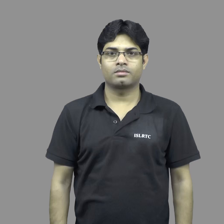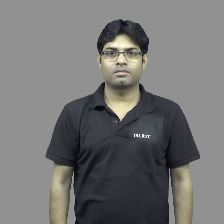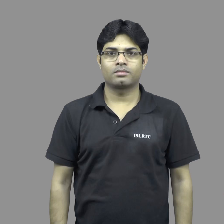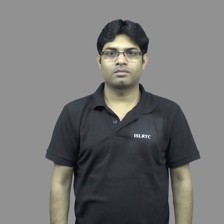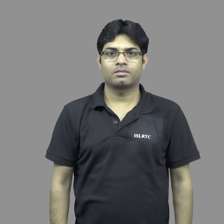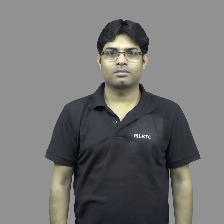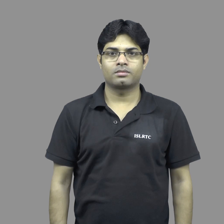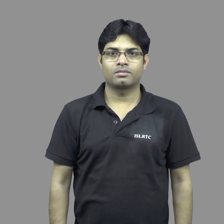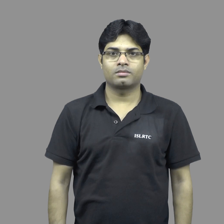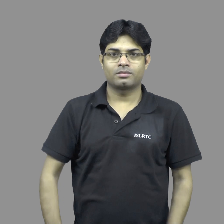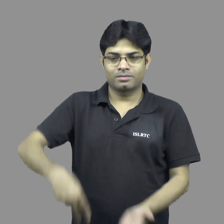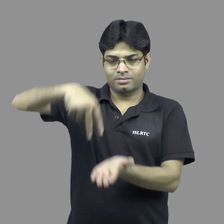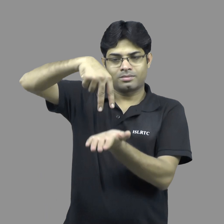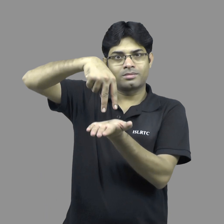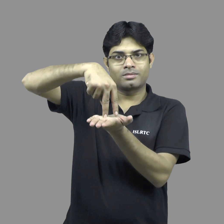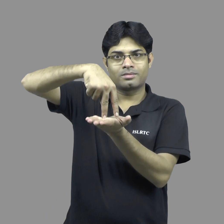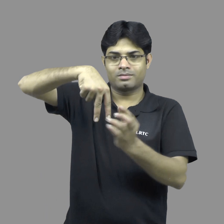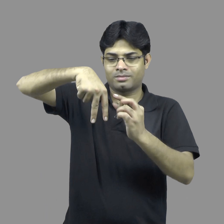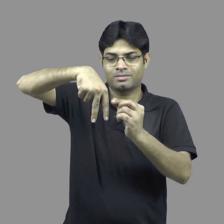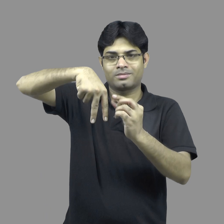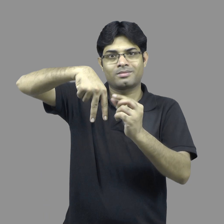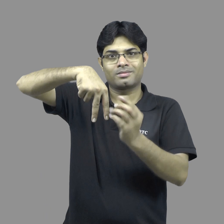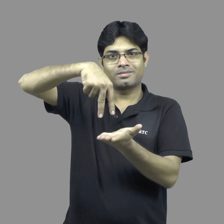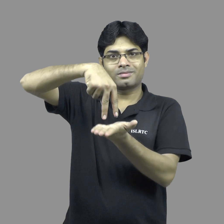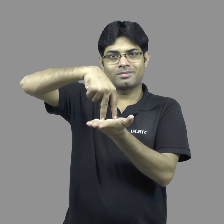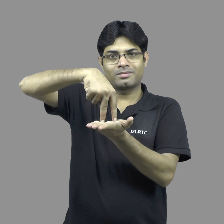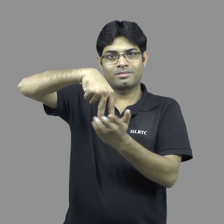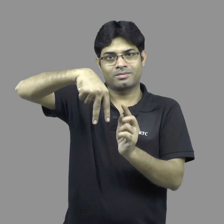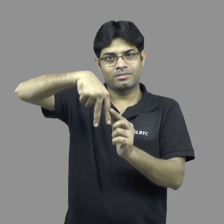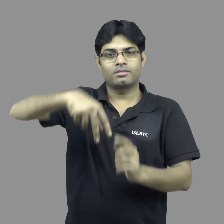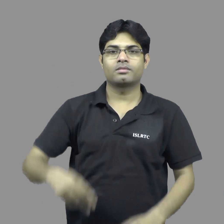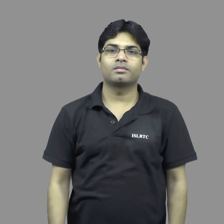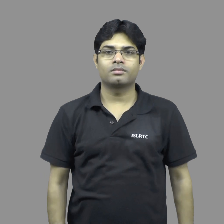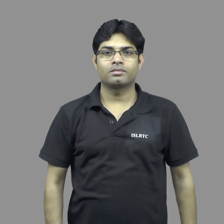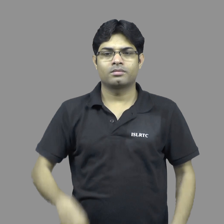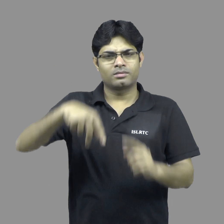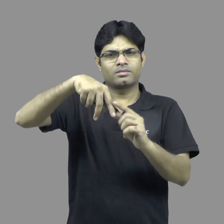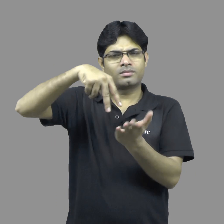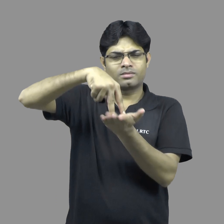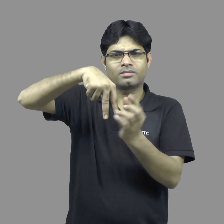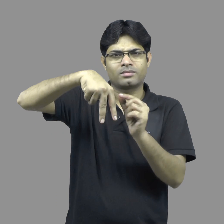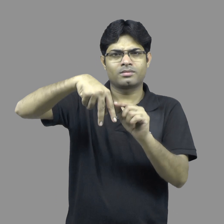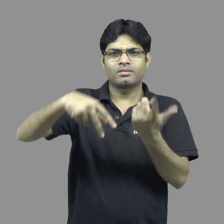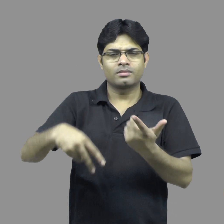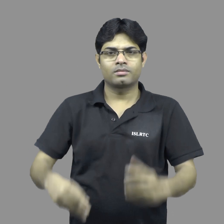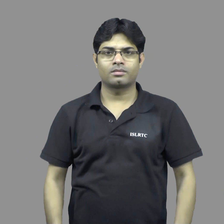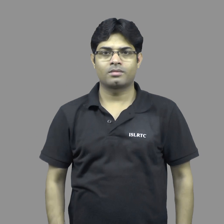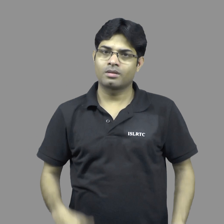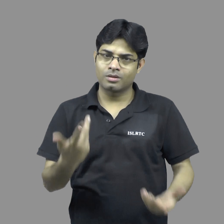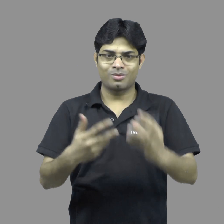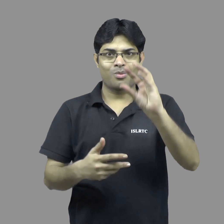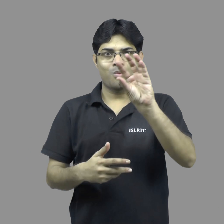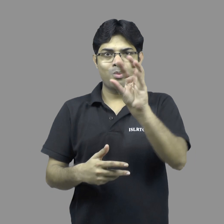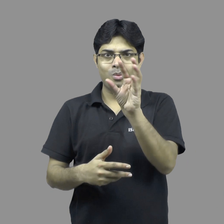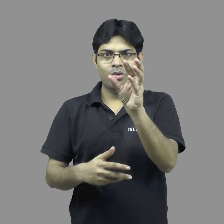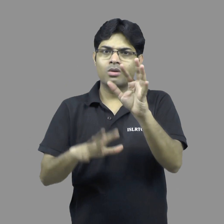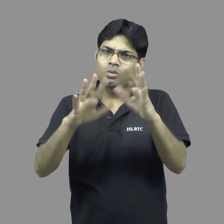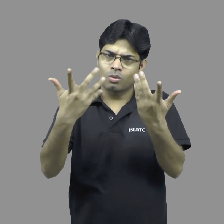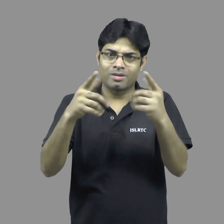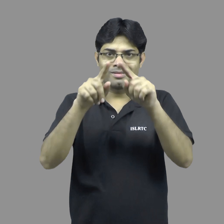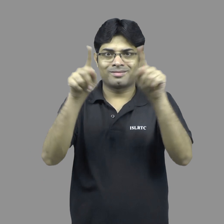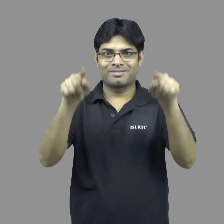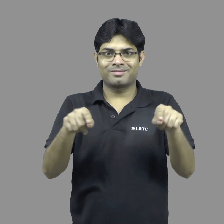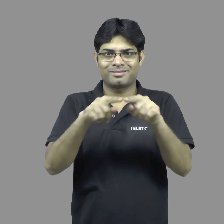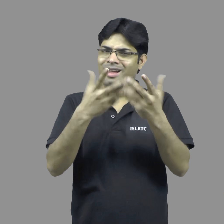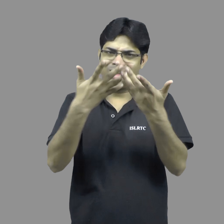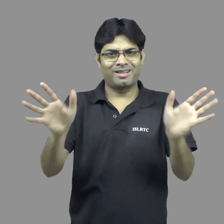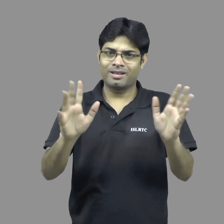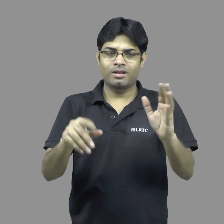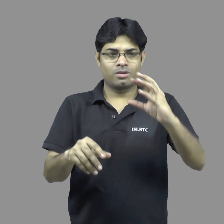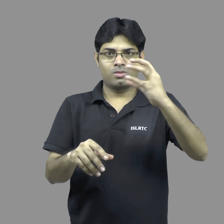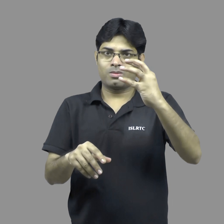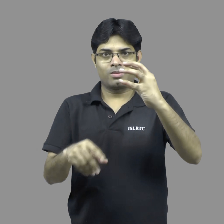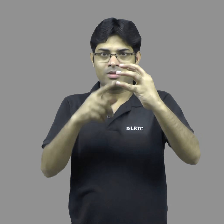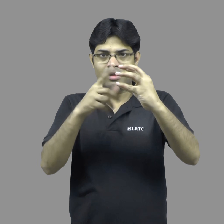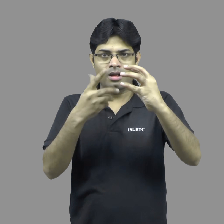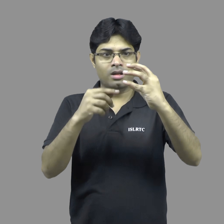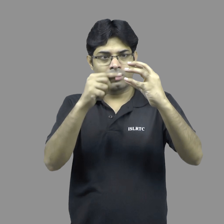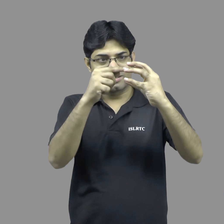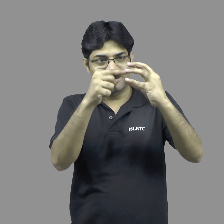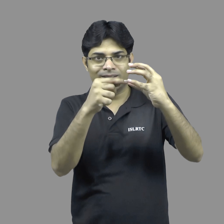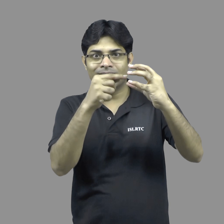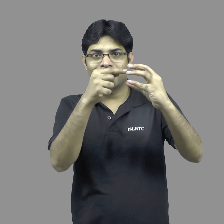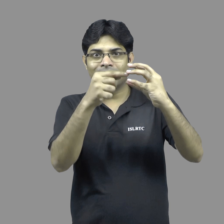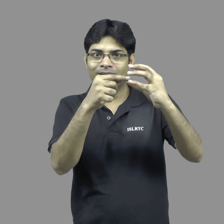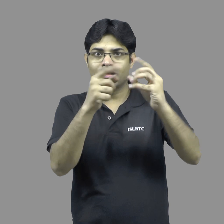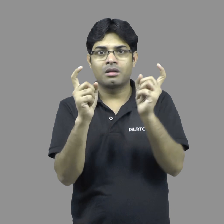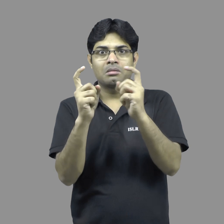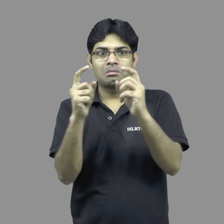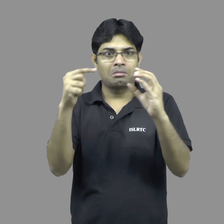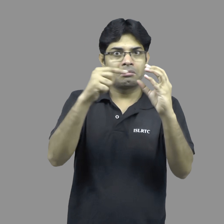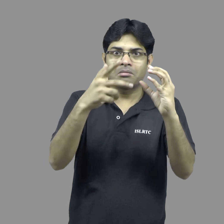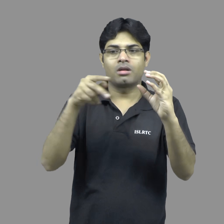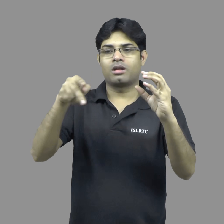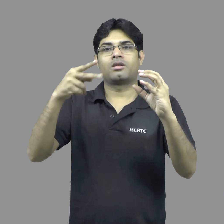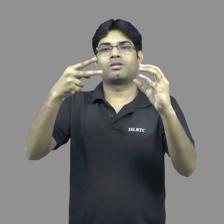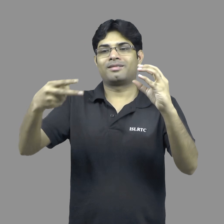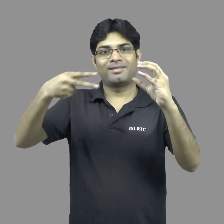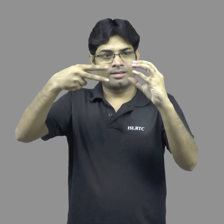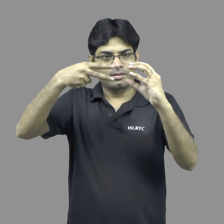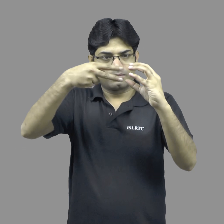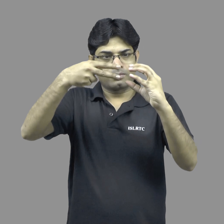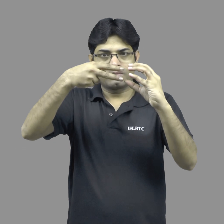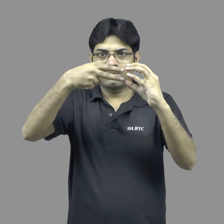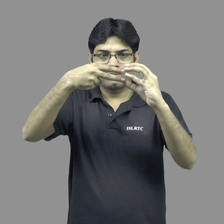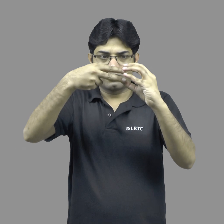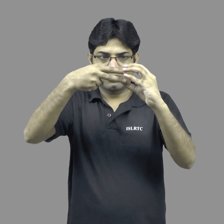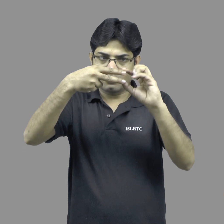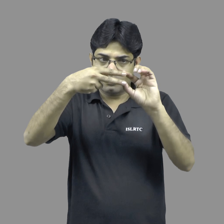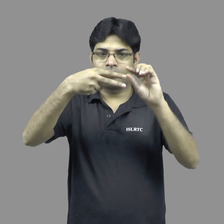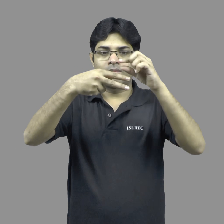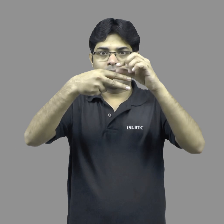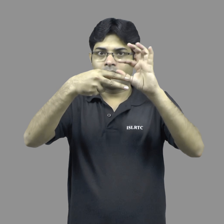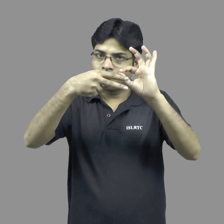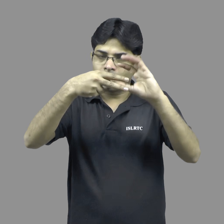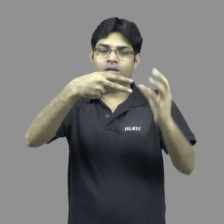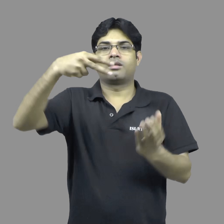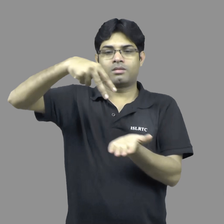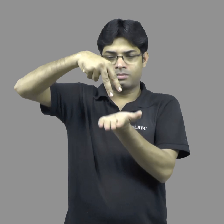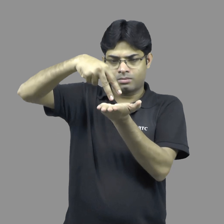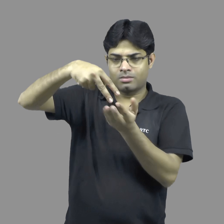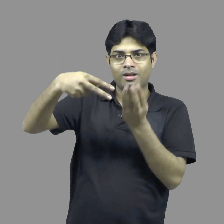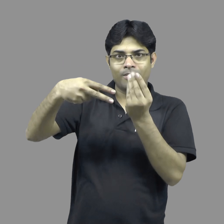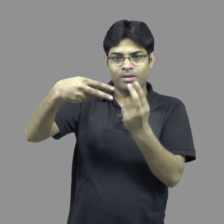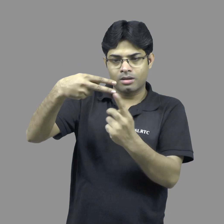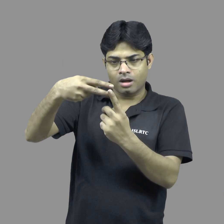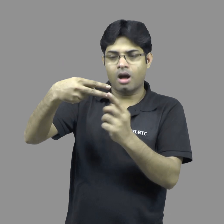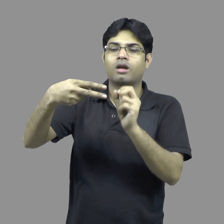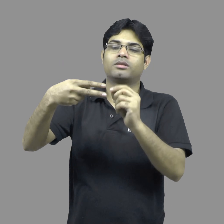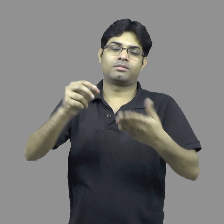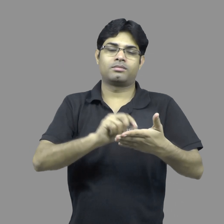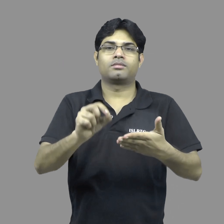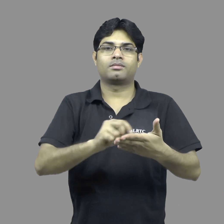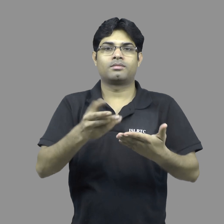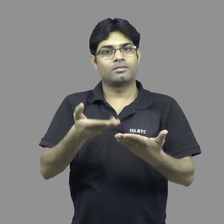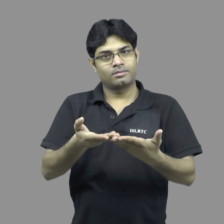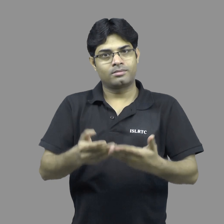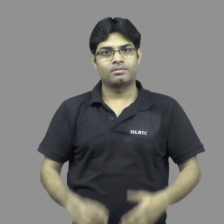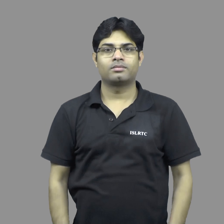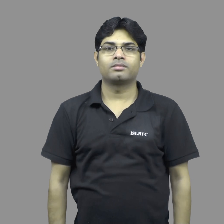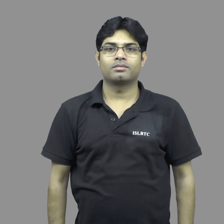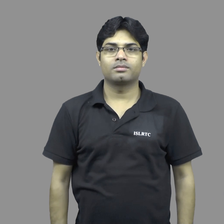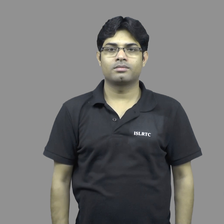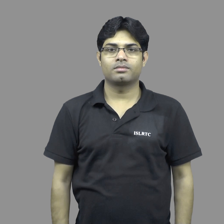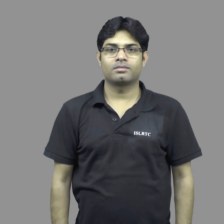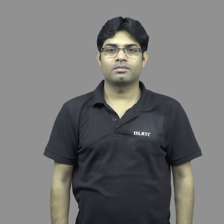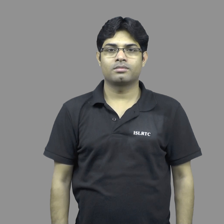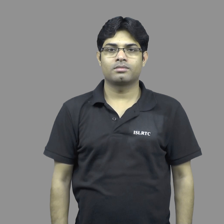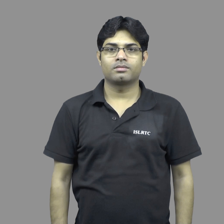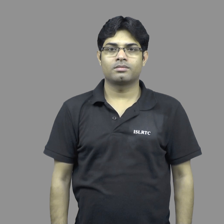Inside Caliper